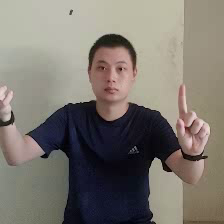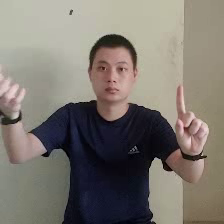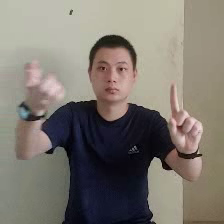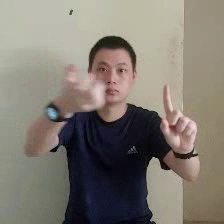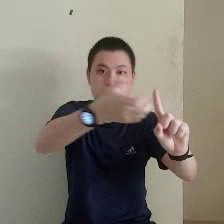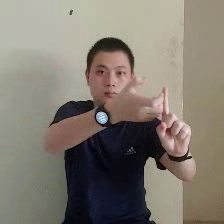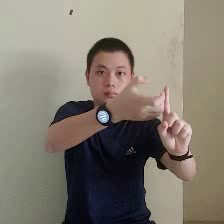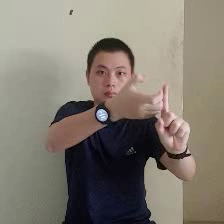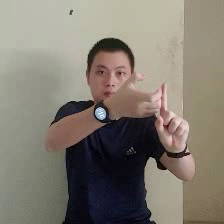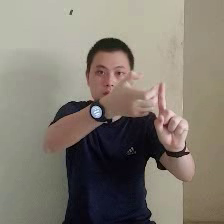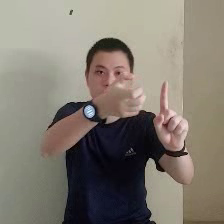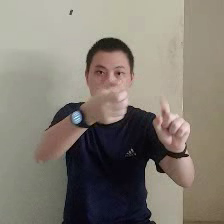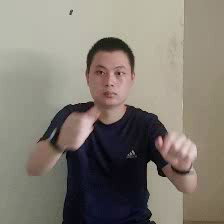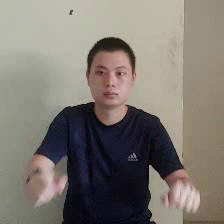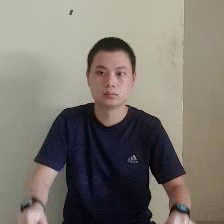Hâm mộ